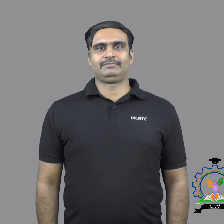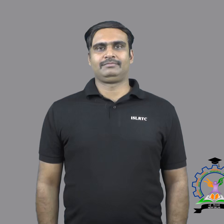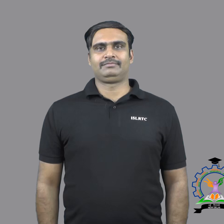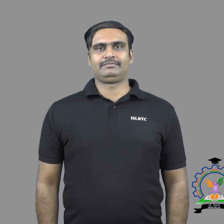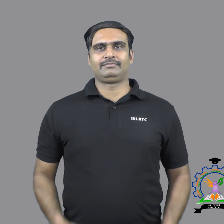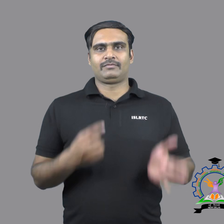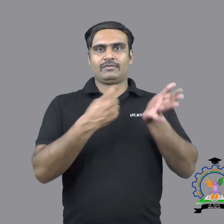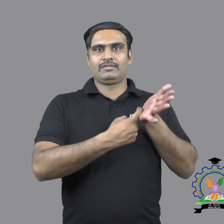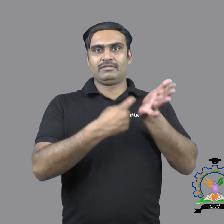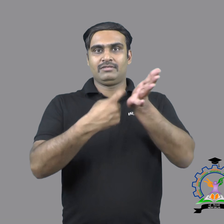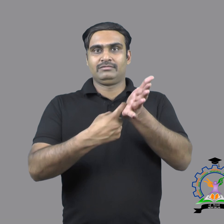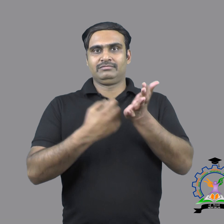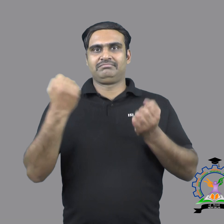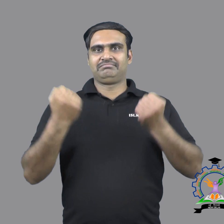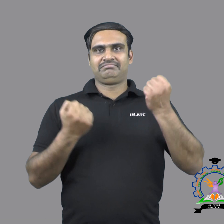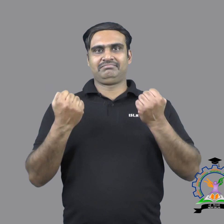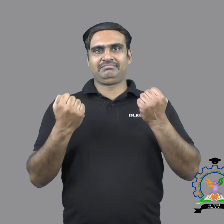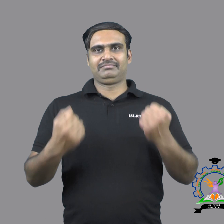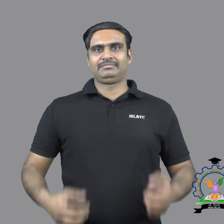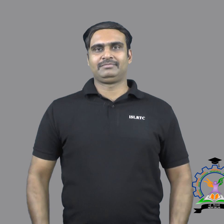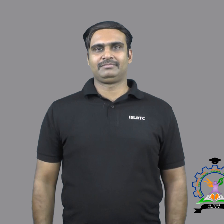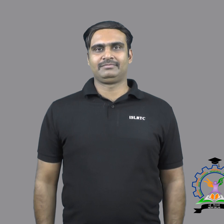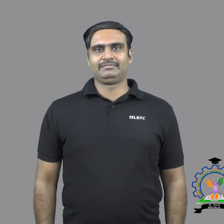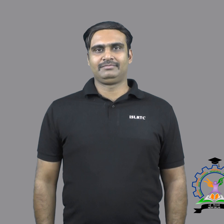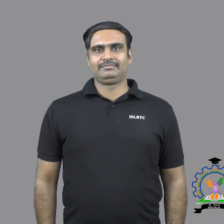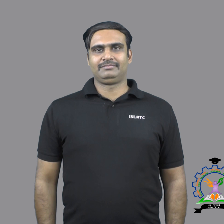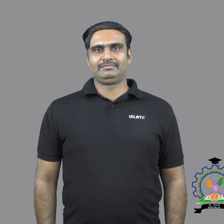Rolls Royce